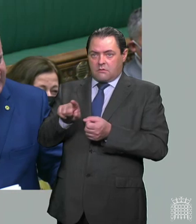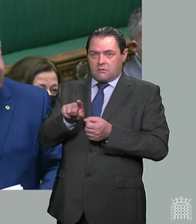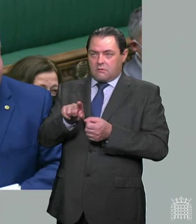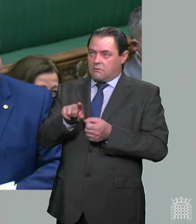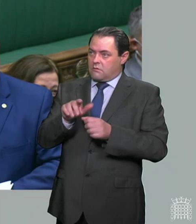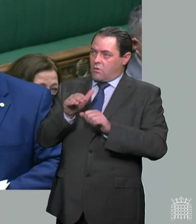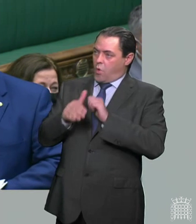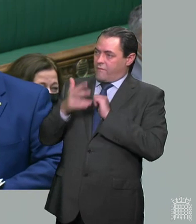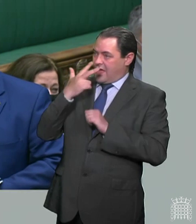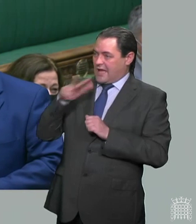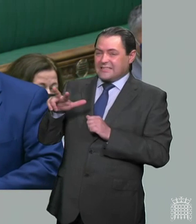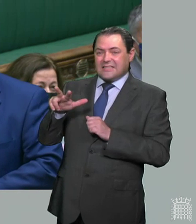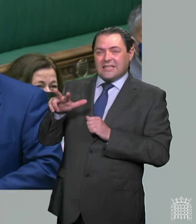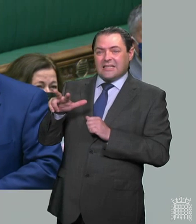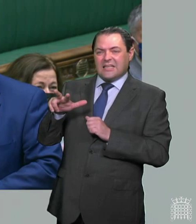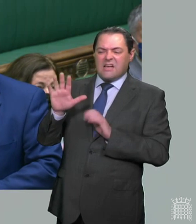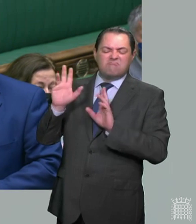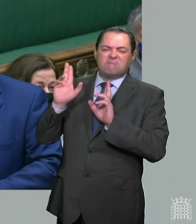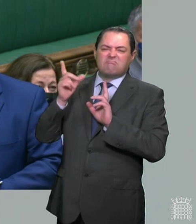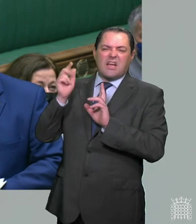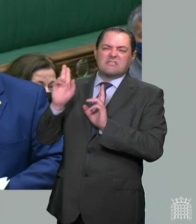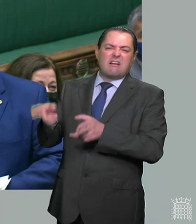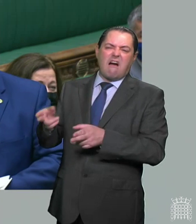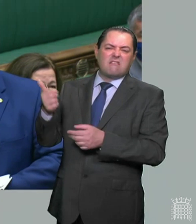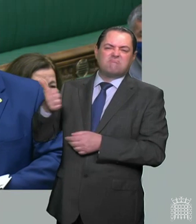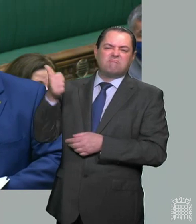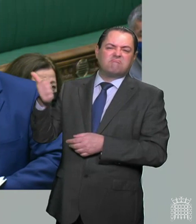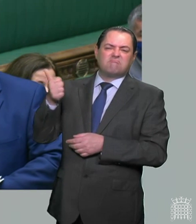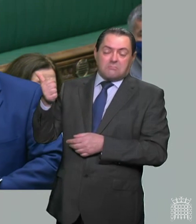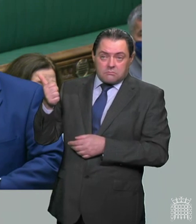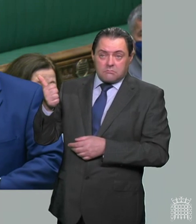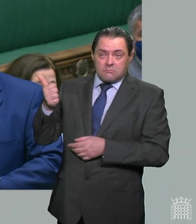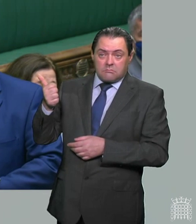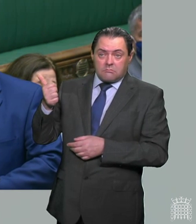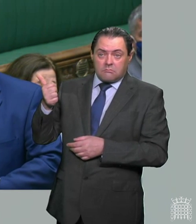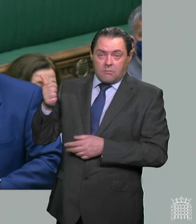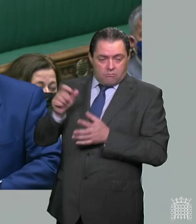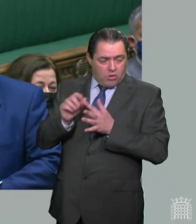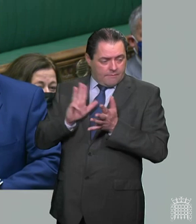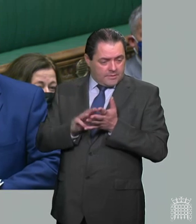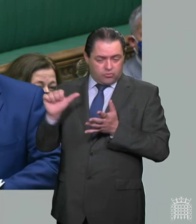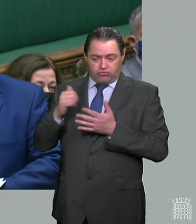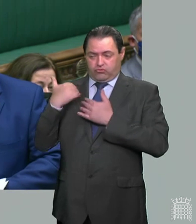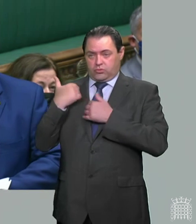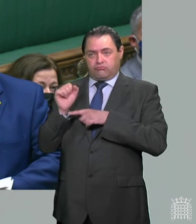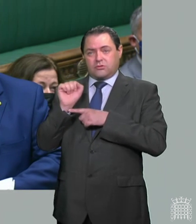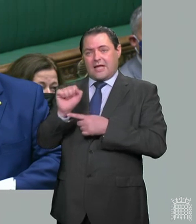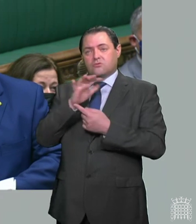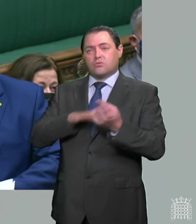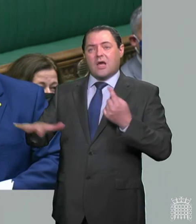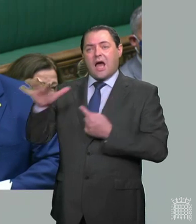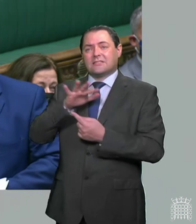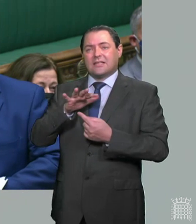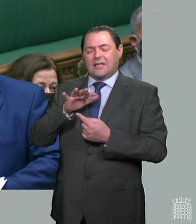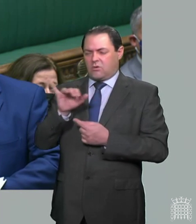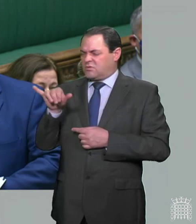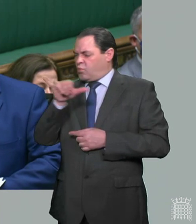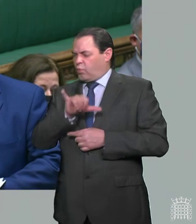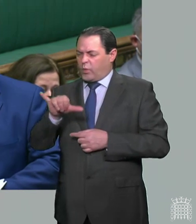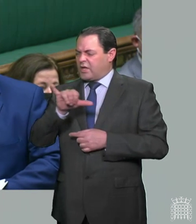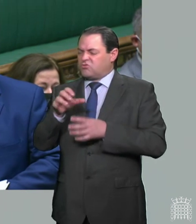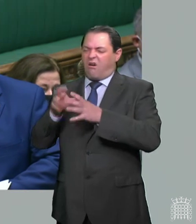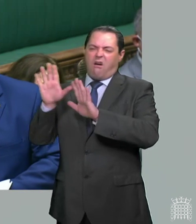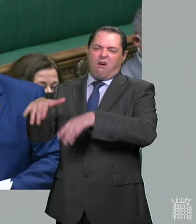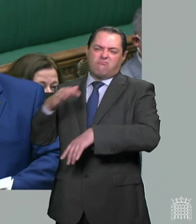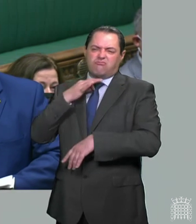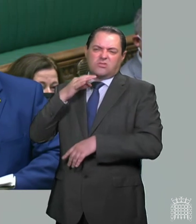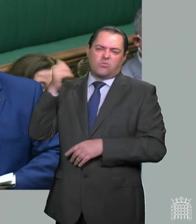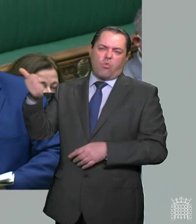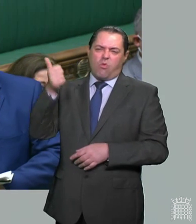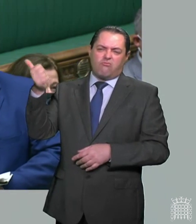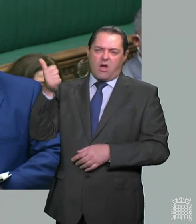The over-80s were expendable. A Prime Minister is charged with protecting society, not putting folk at risk of an early death.